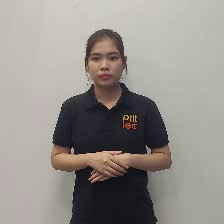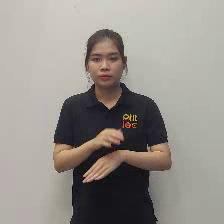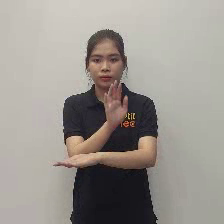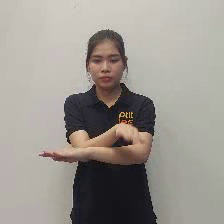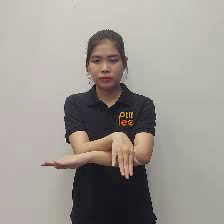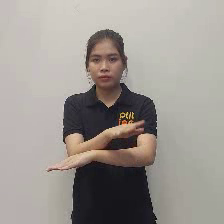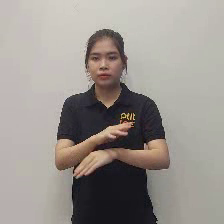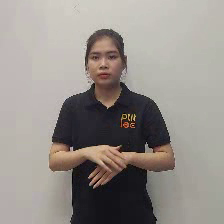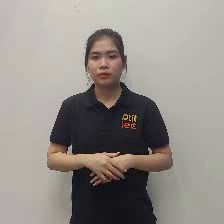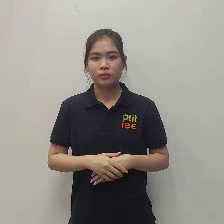Chiều